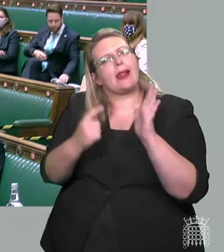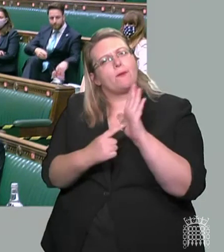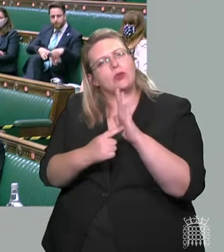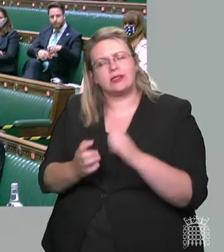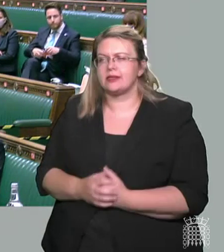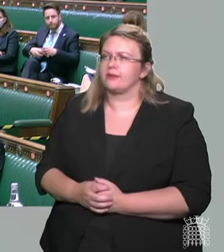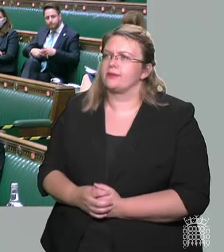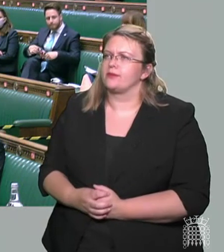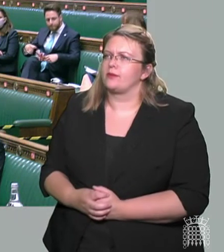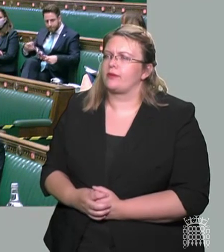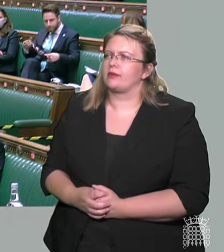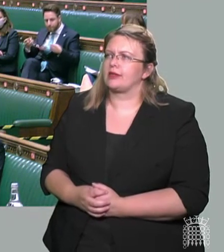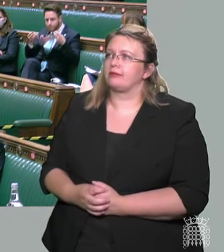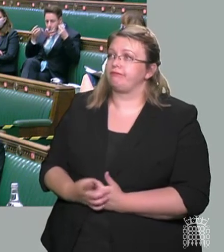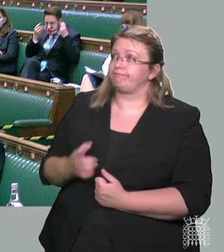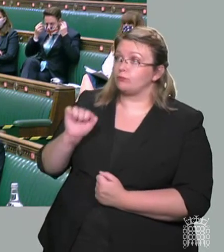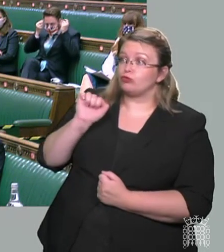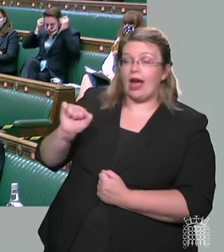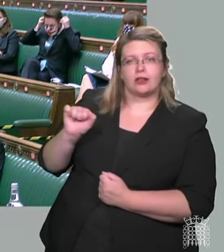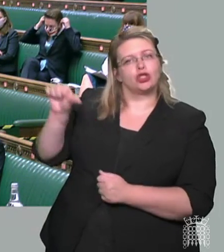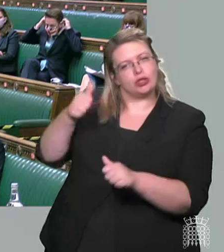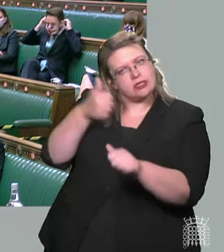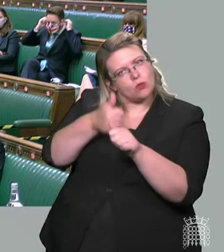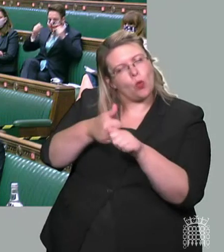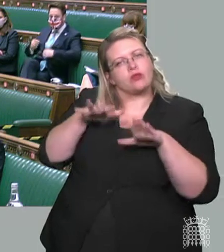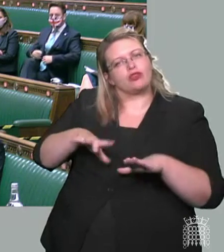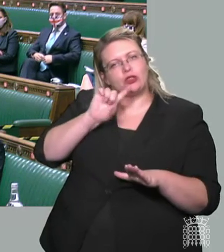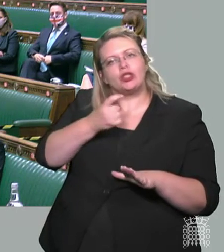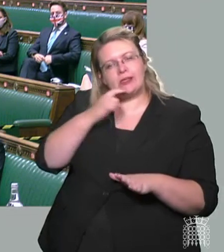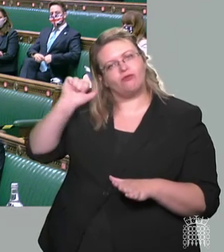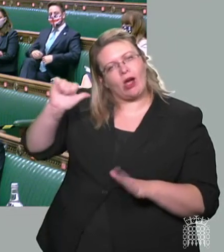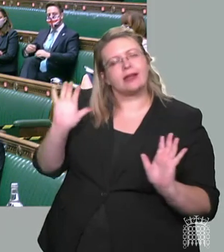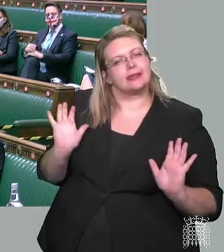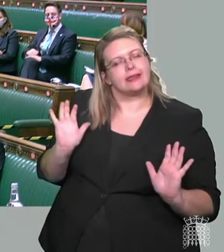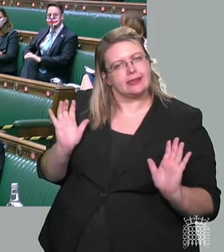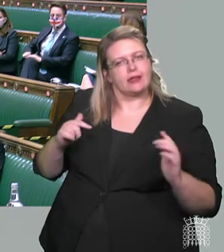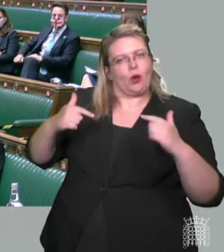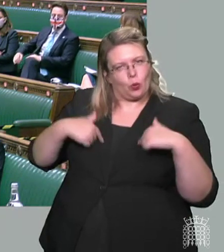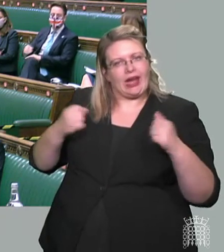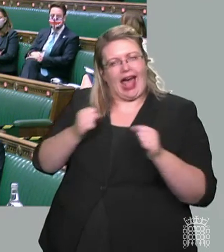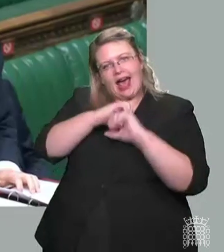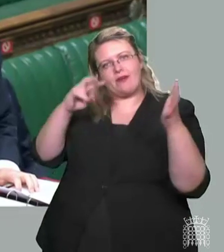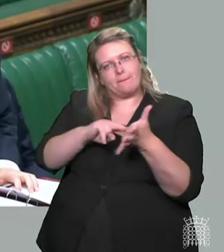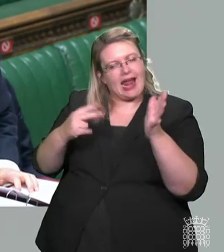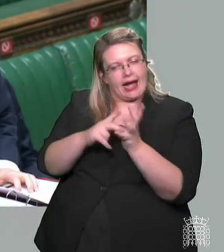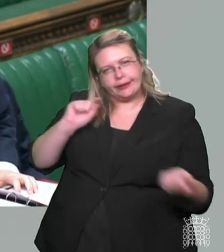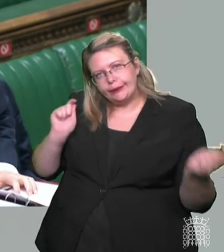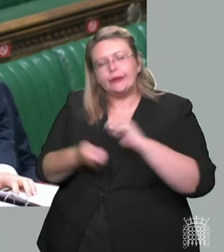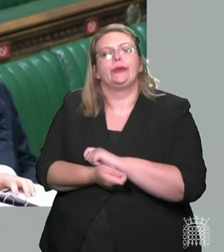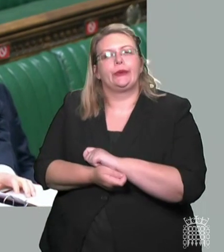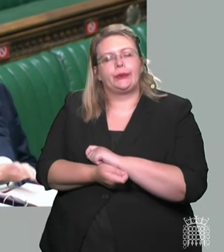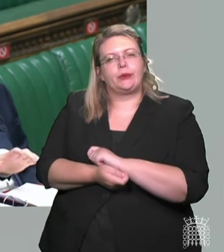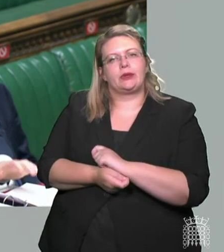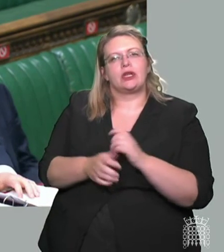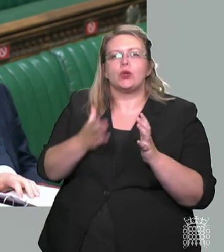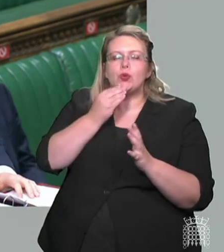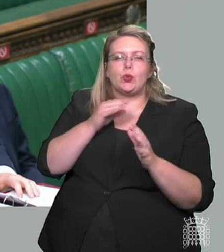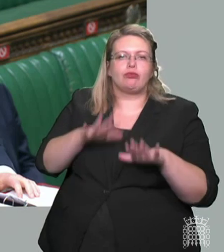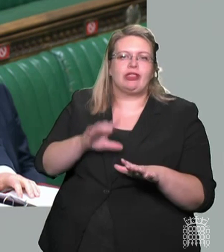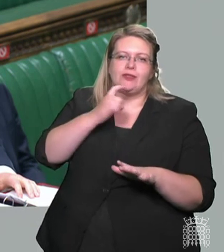My honourable Friend is absolutely right to campaign for British steel. We have an ambitious plan to transform our country with better use of British steel.